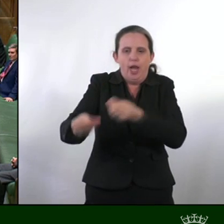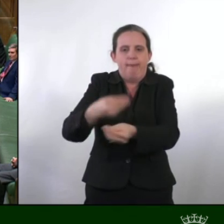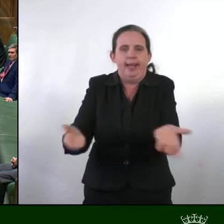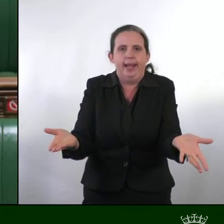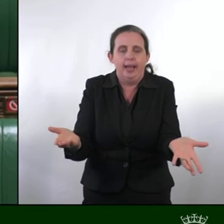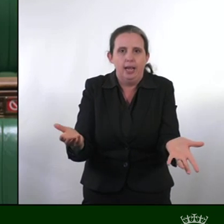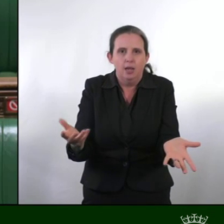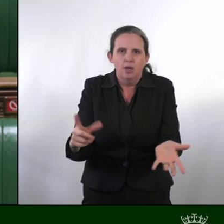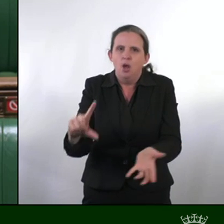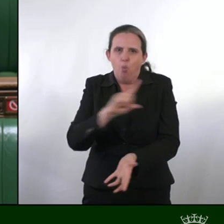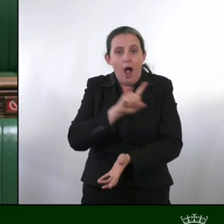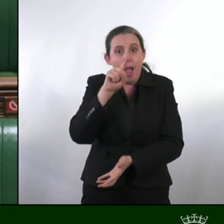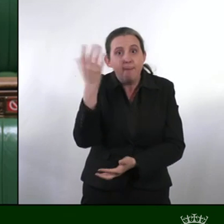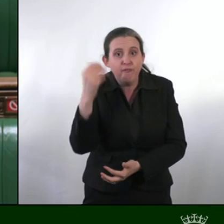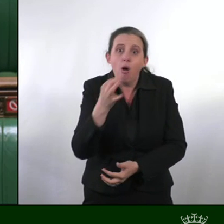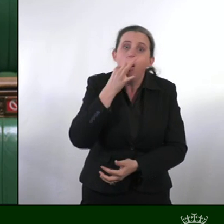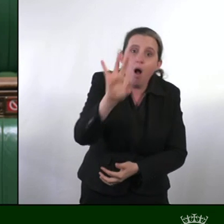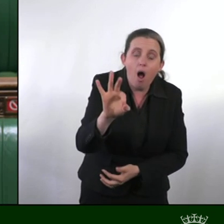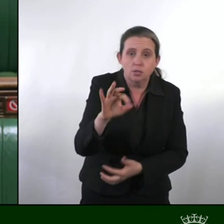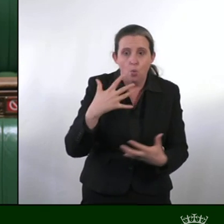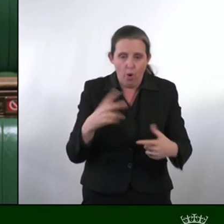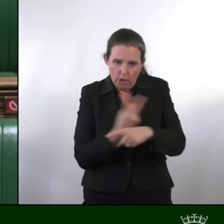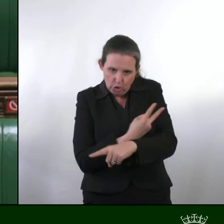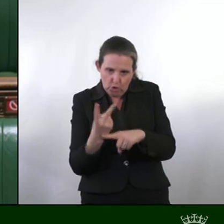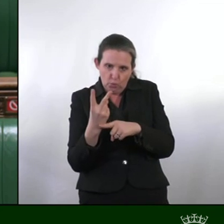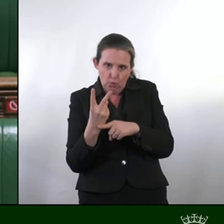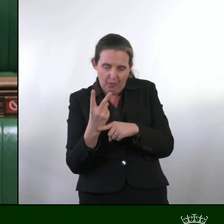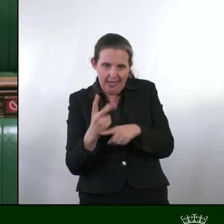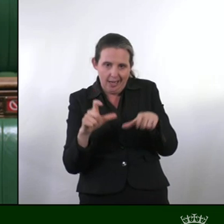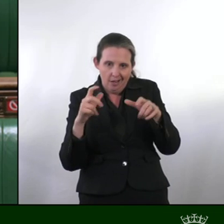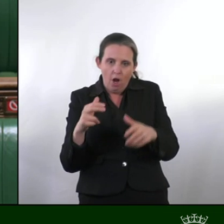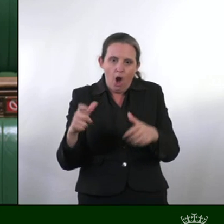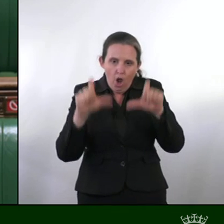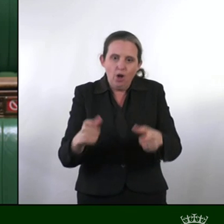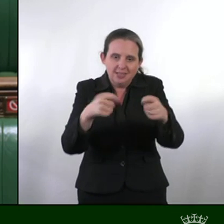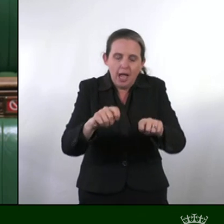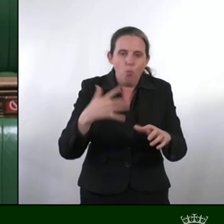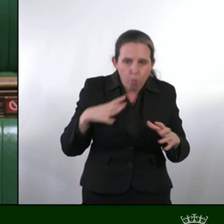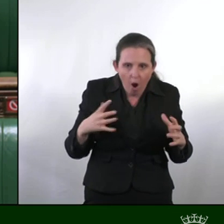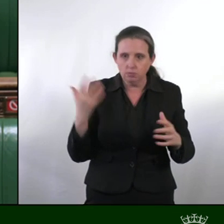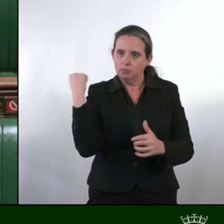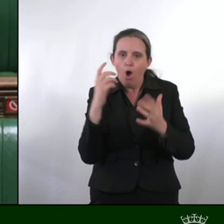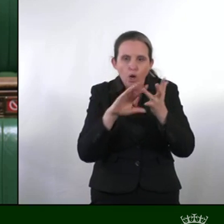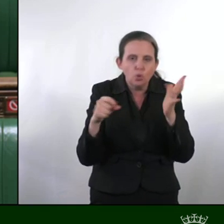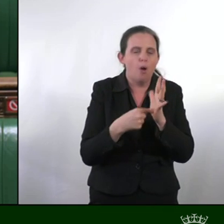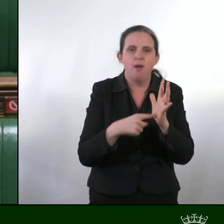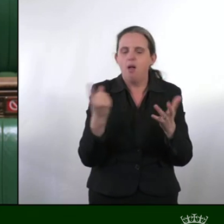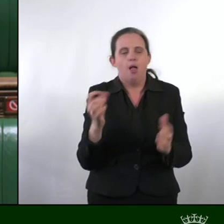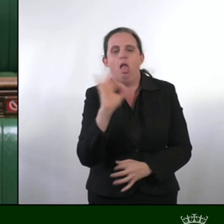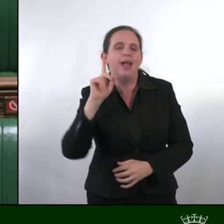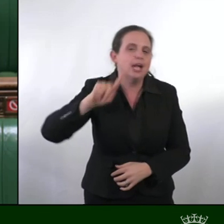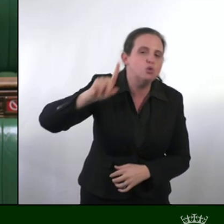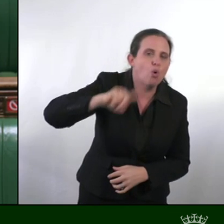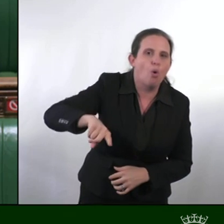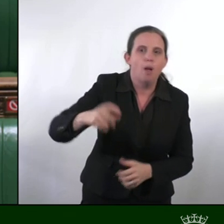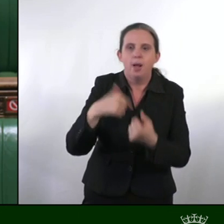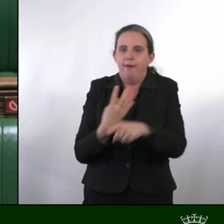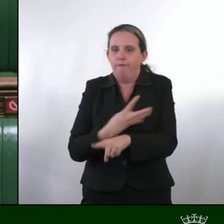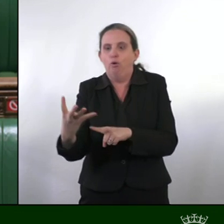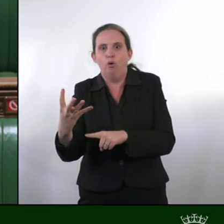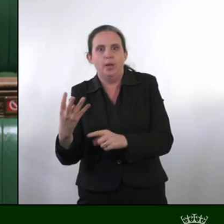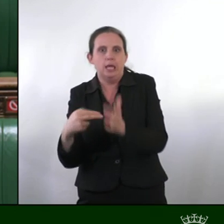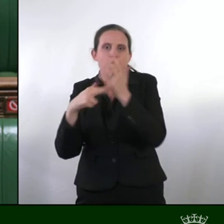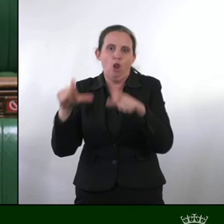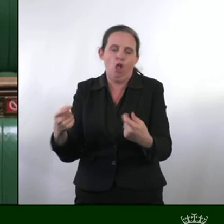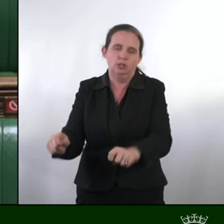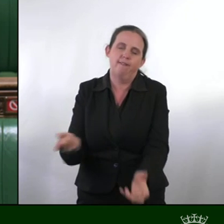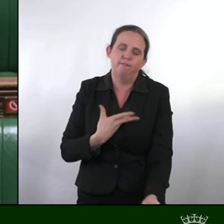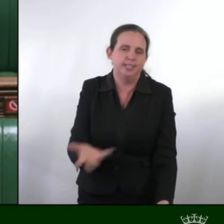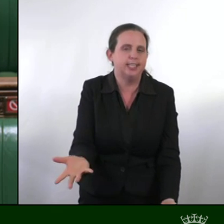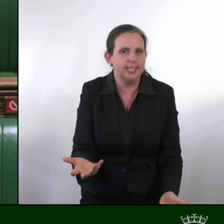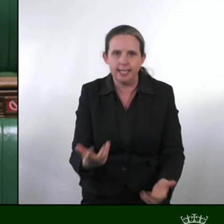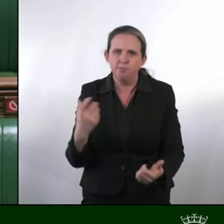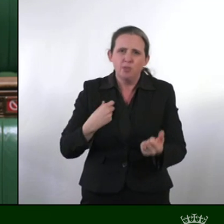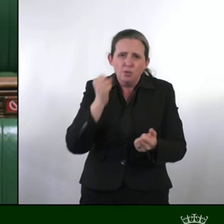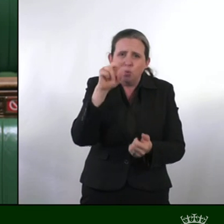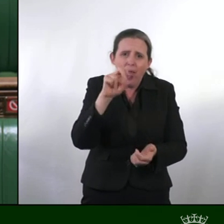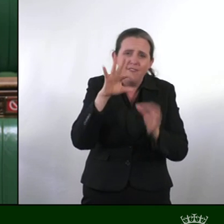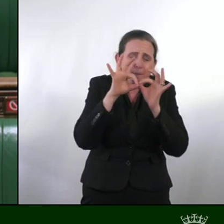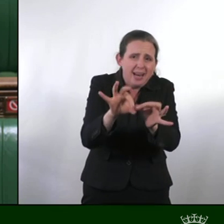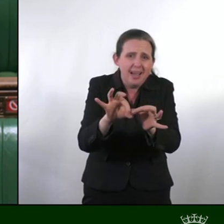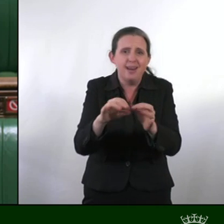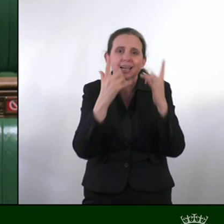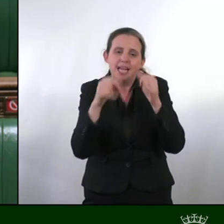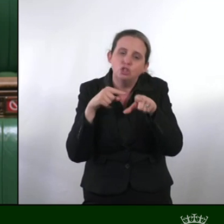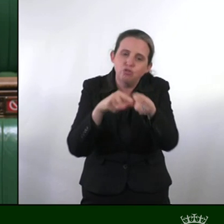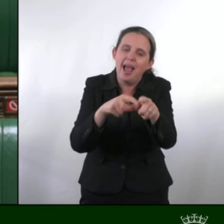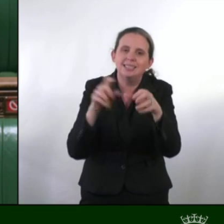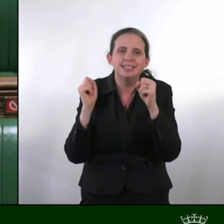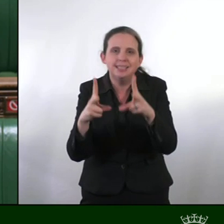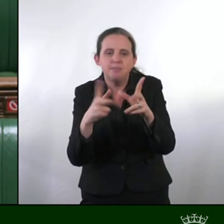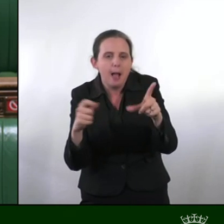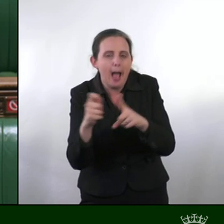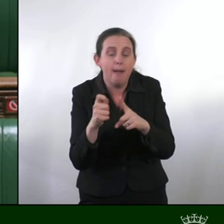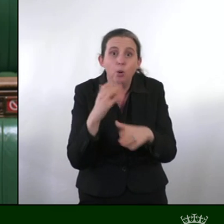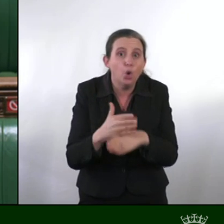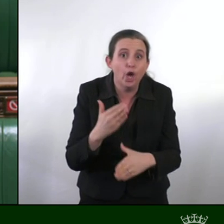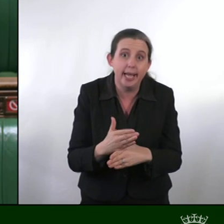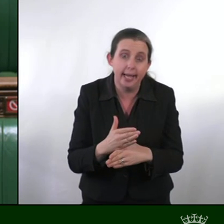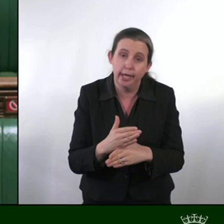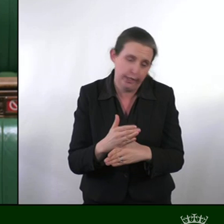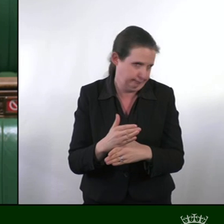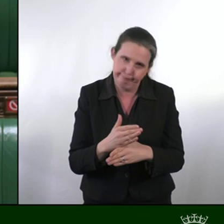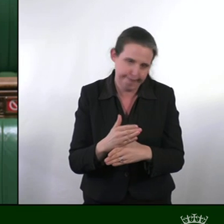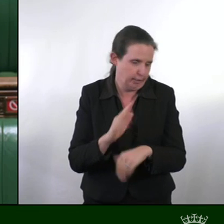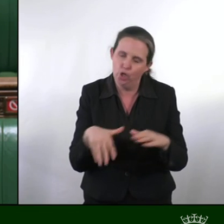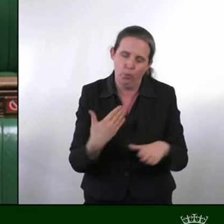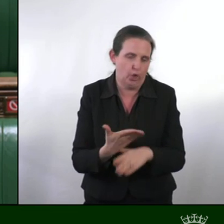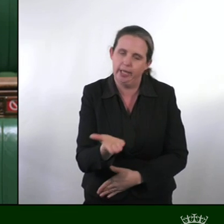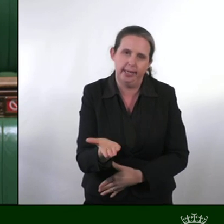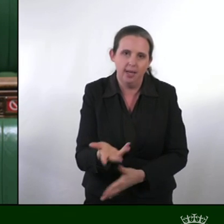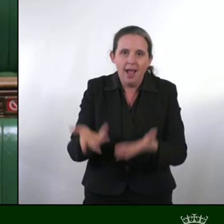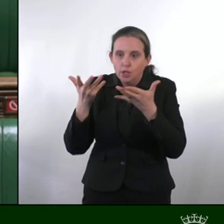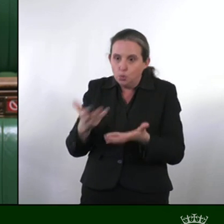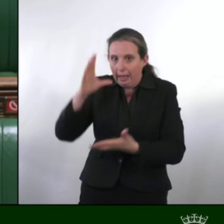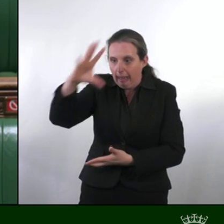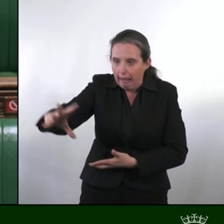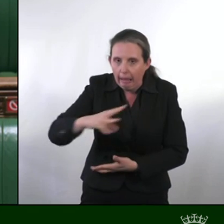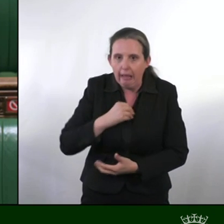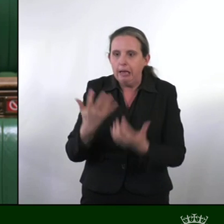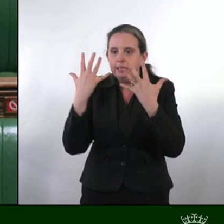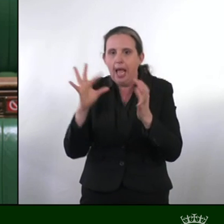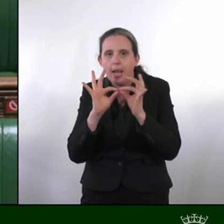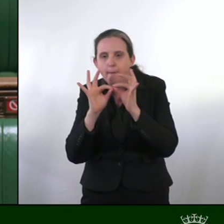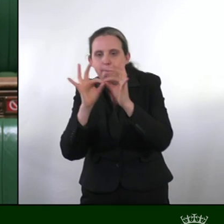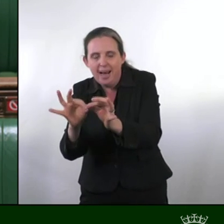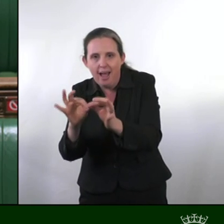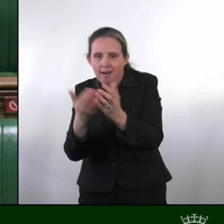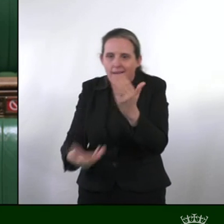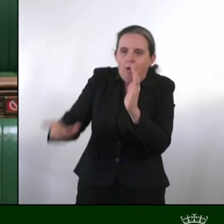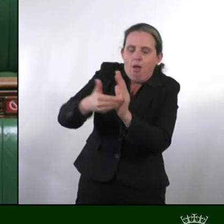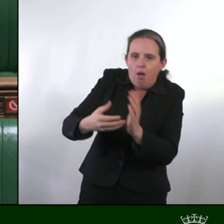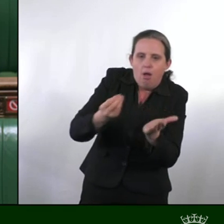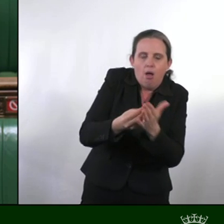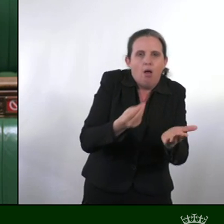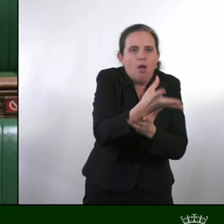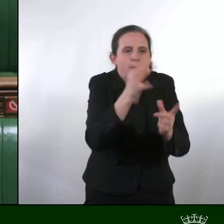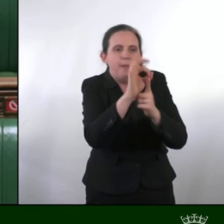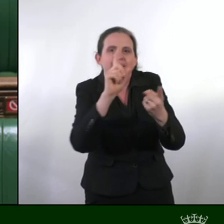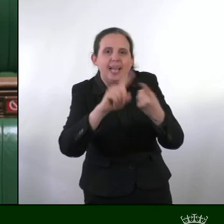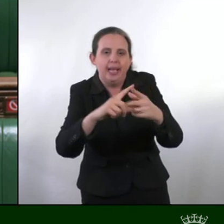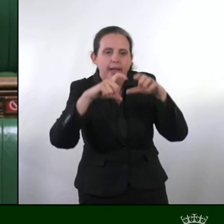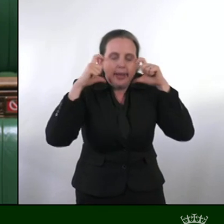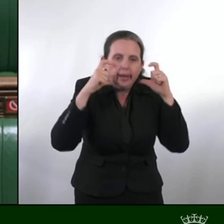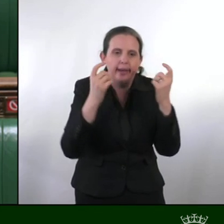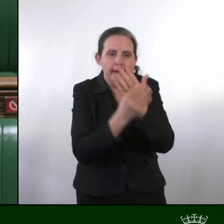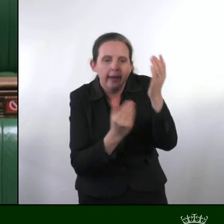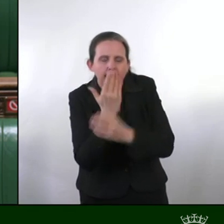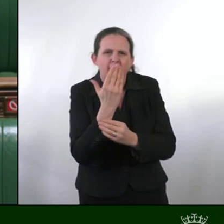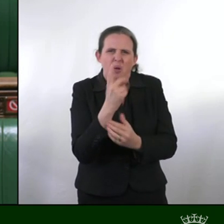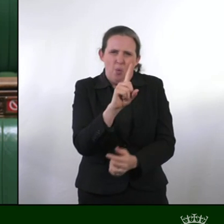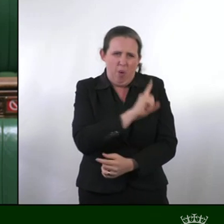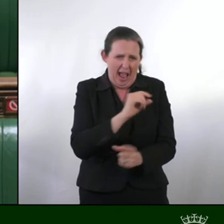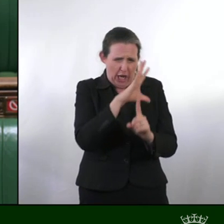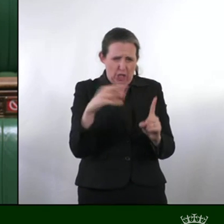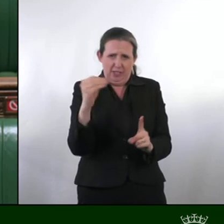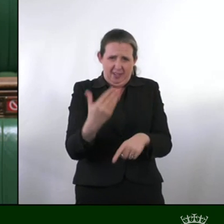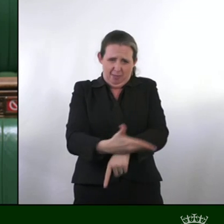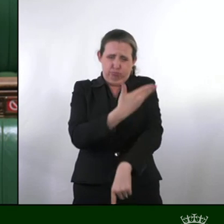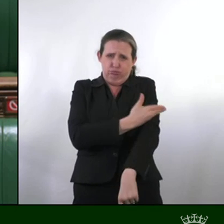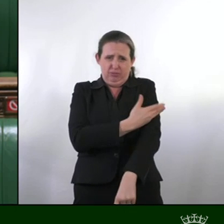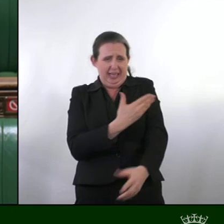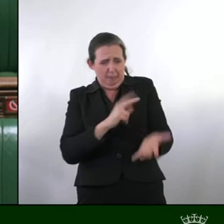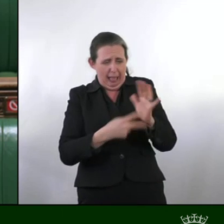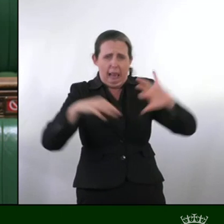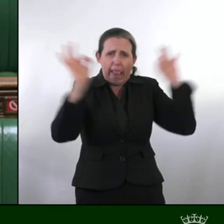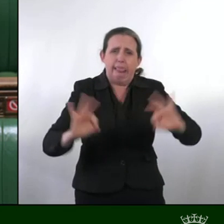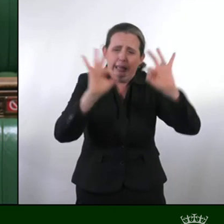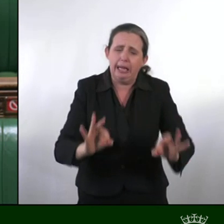circuit breaker was blocked and a lengthier, more expensive lockdown put in place instead; £12 billion so far spent on a test and trace system that is still not working; and, today, news of £10 billion in additional costs for personal protective equipment, which was at least partly down to the Conservatives’ lack of pre-pandemic planning.